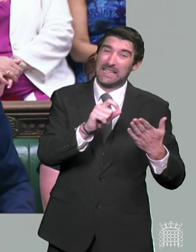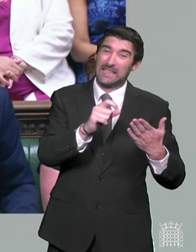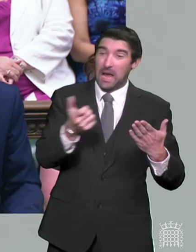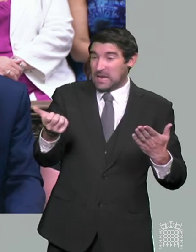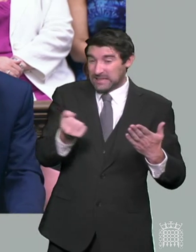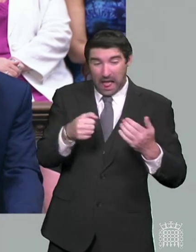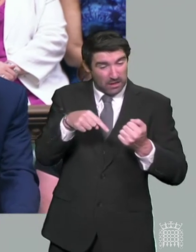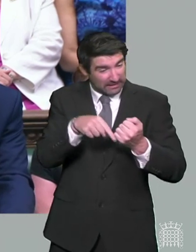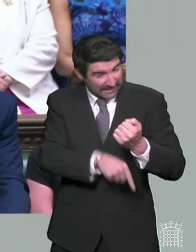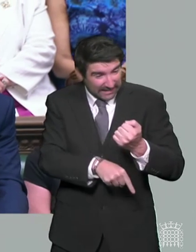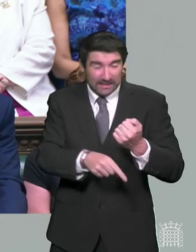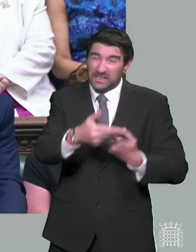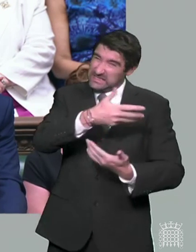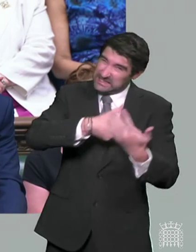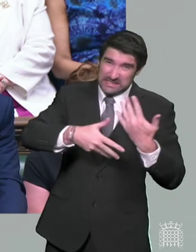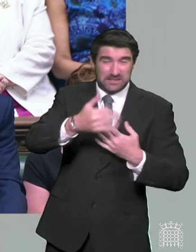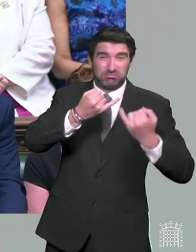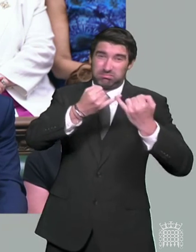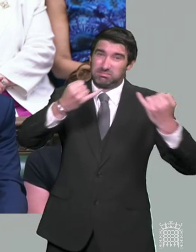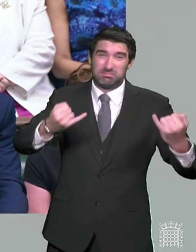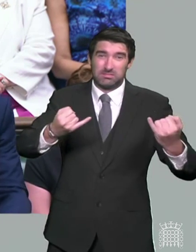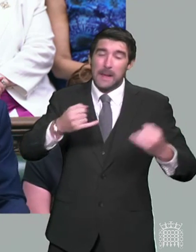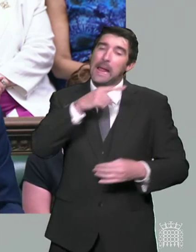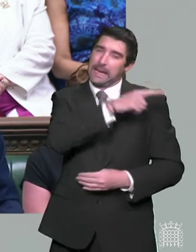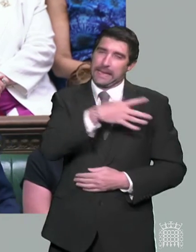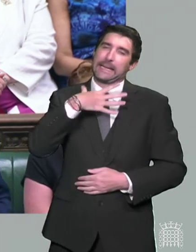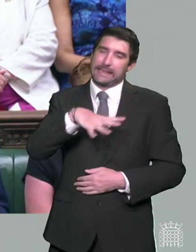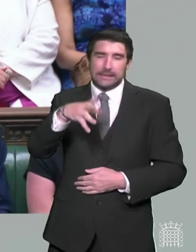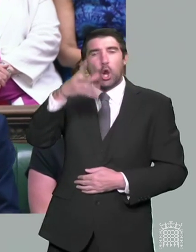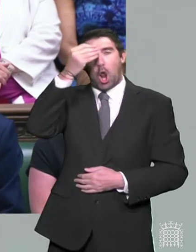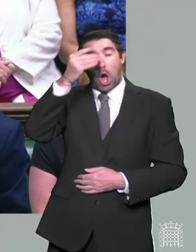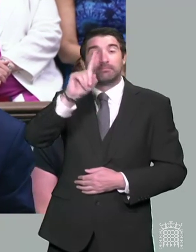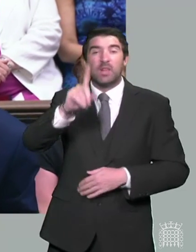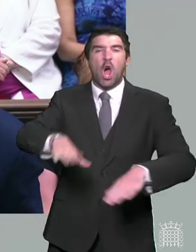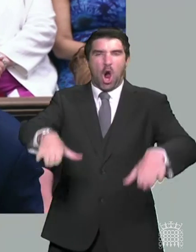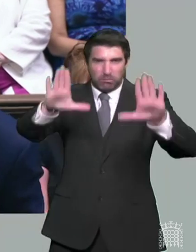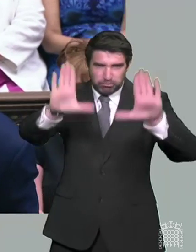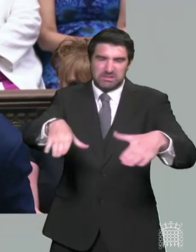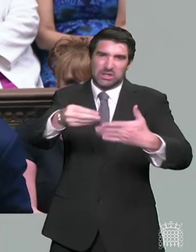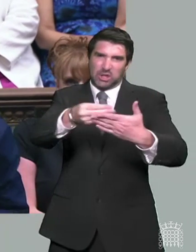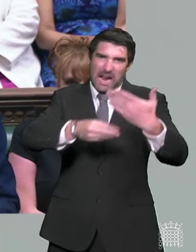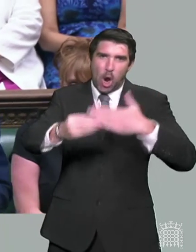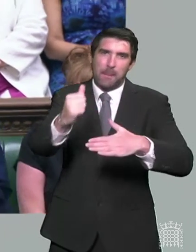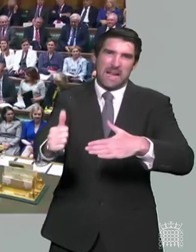When is he going to ditch the gimmicks and face up to the reality that, under him, Britain’s economy is going backwards?